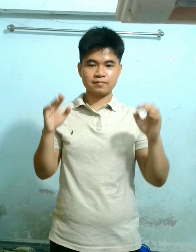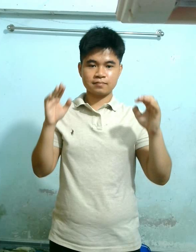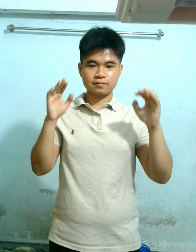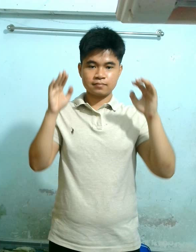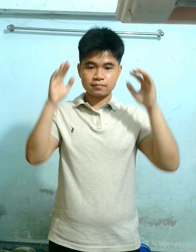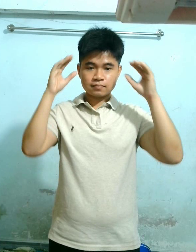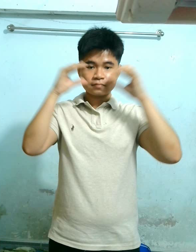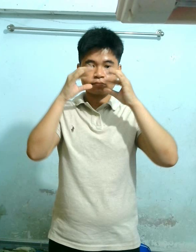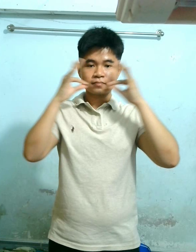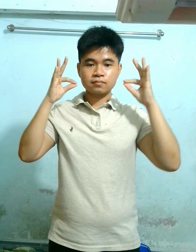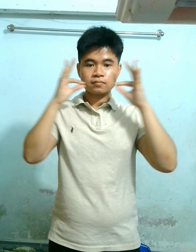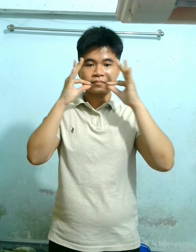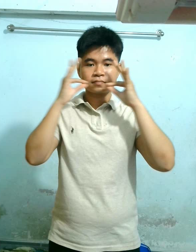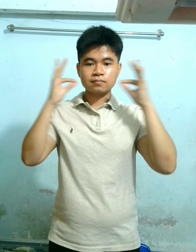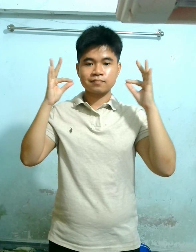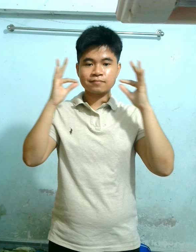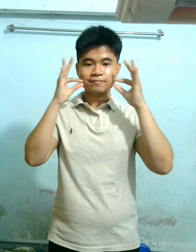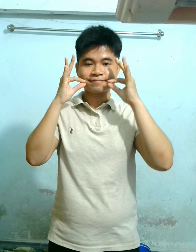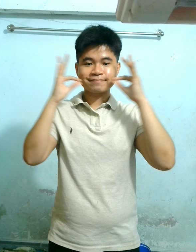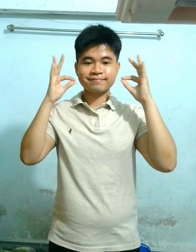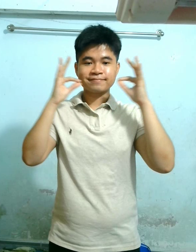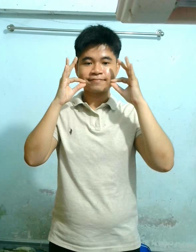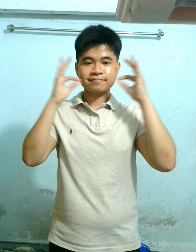meo